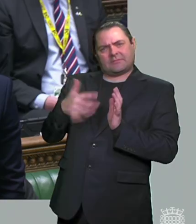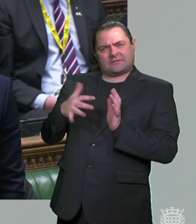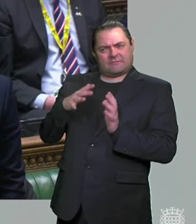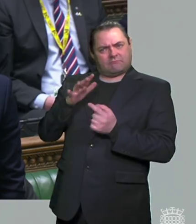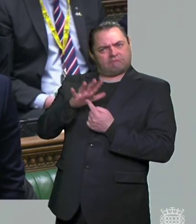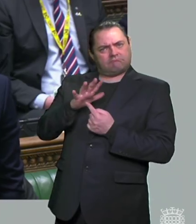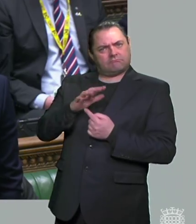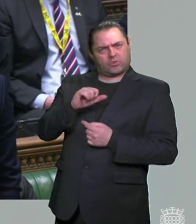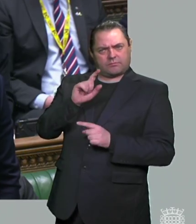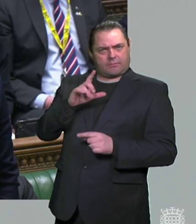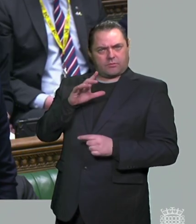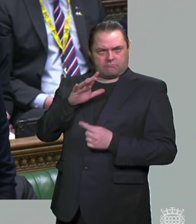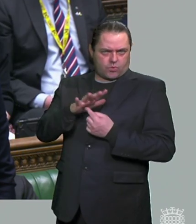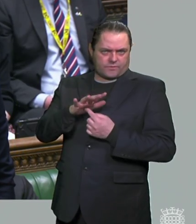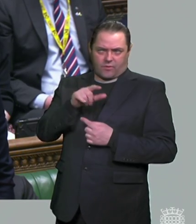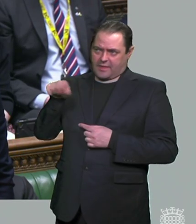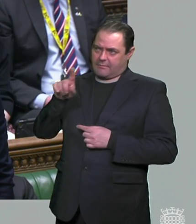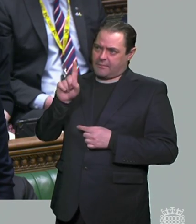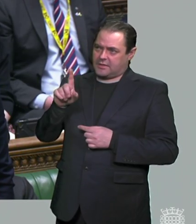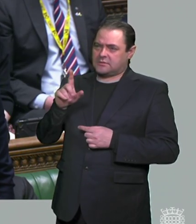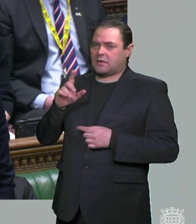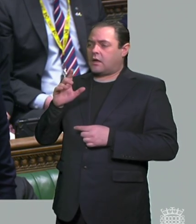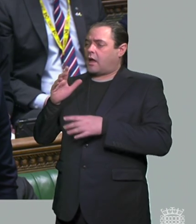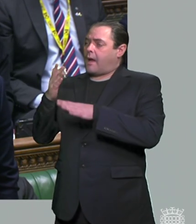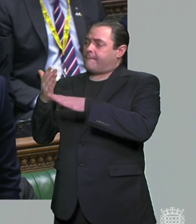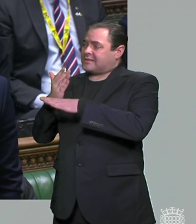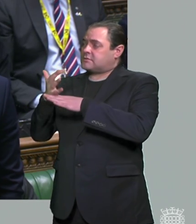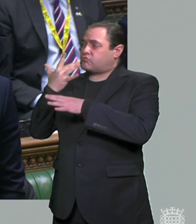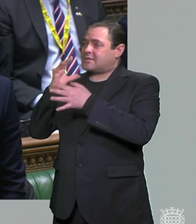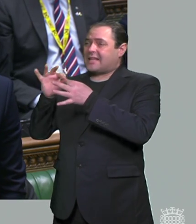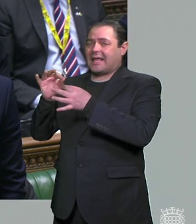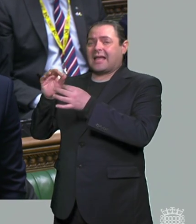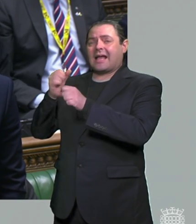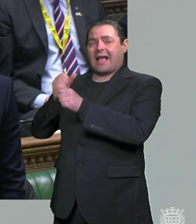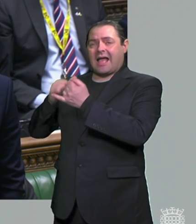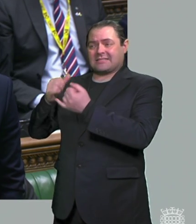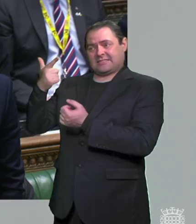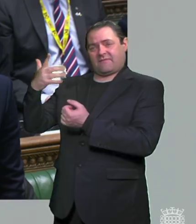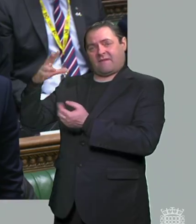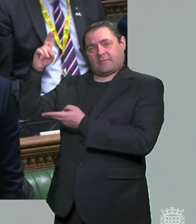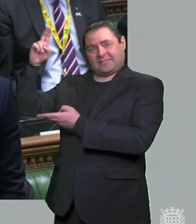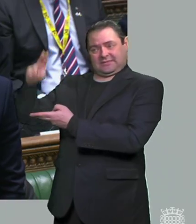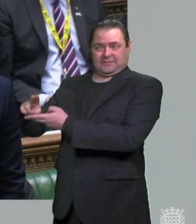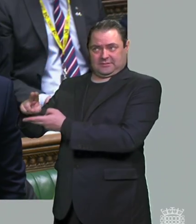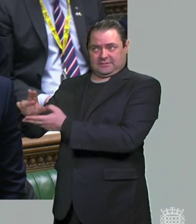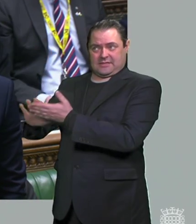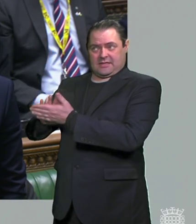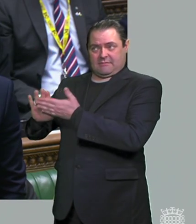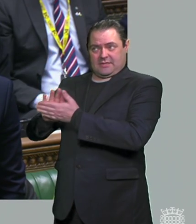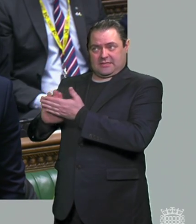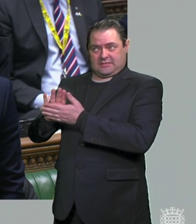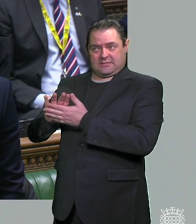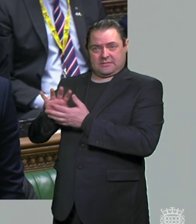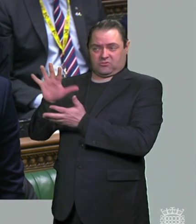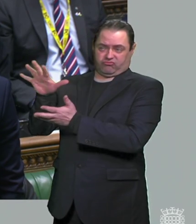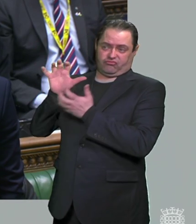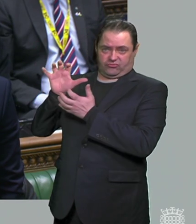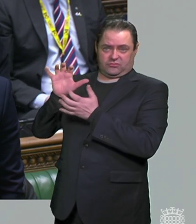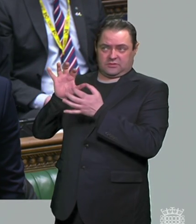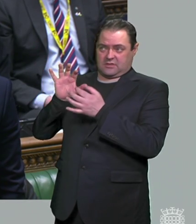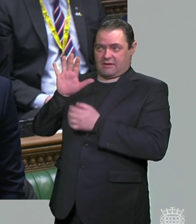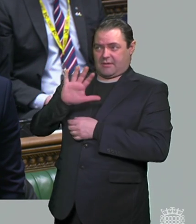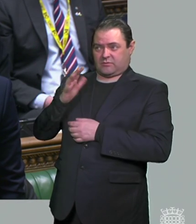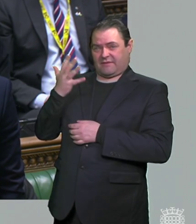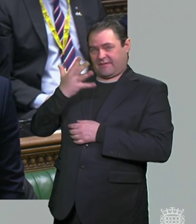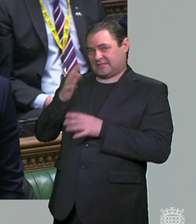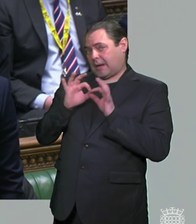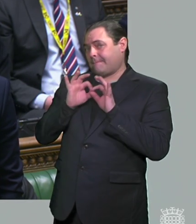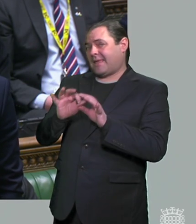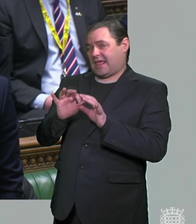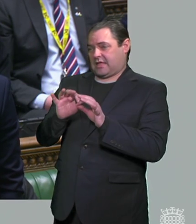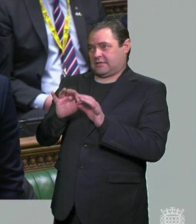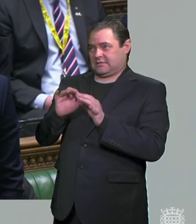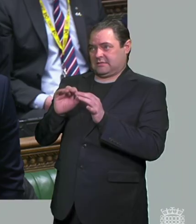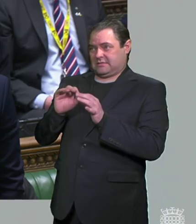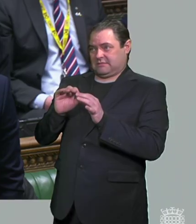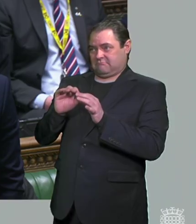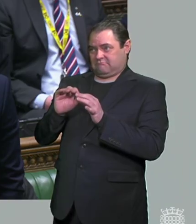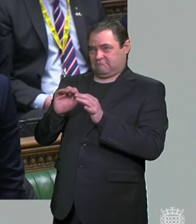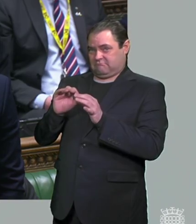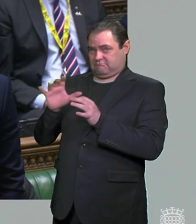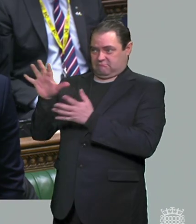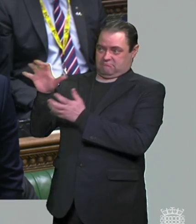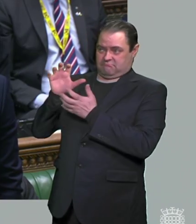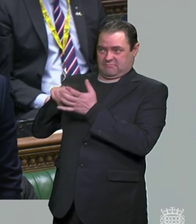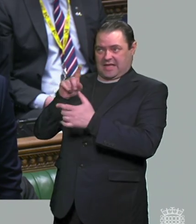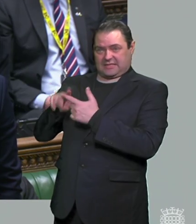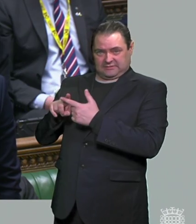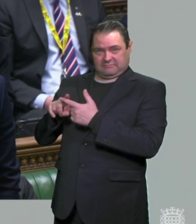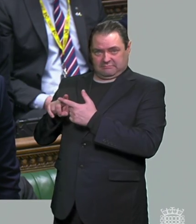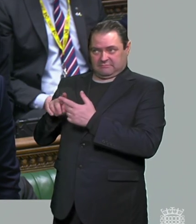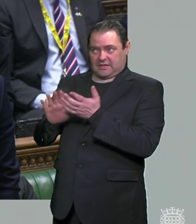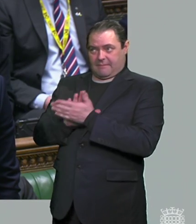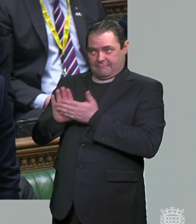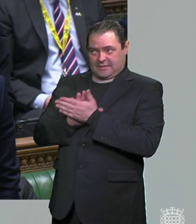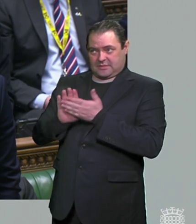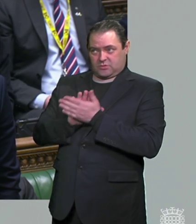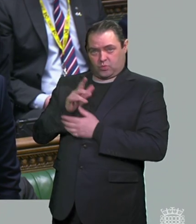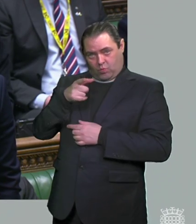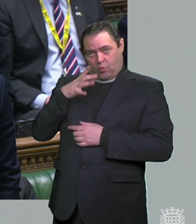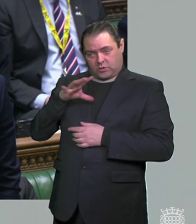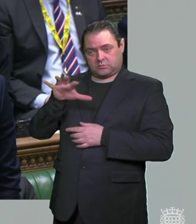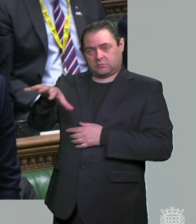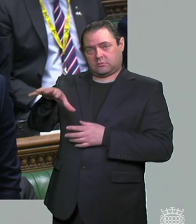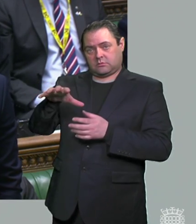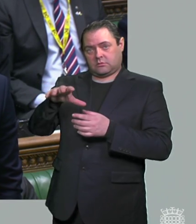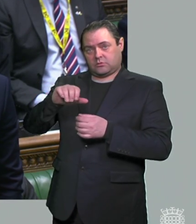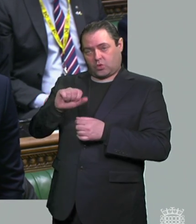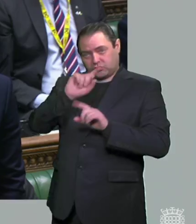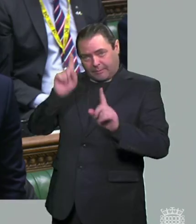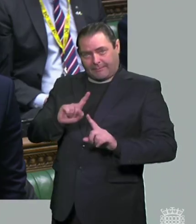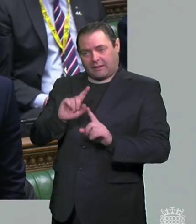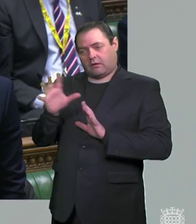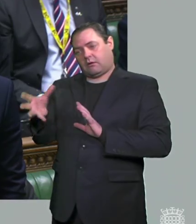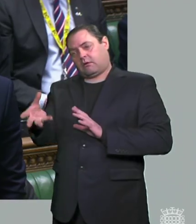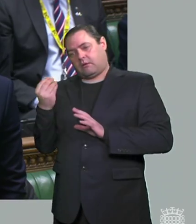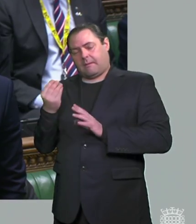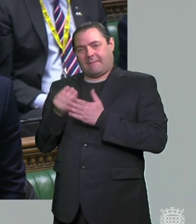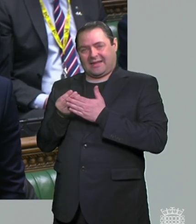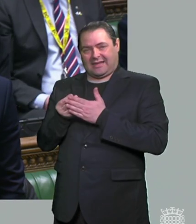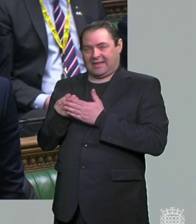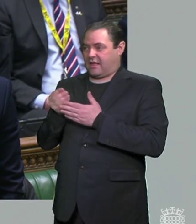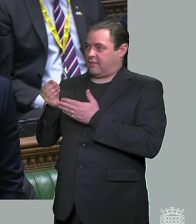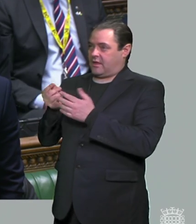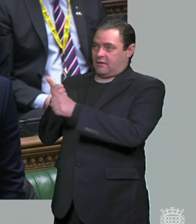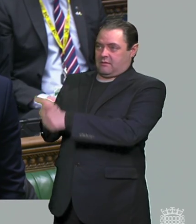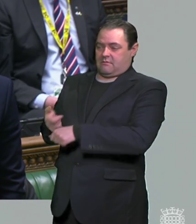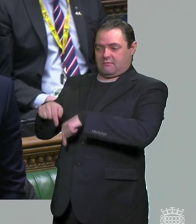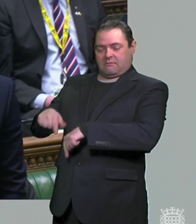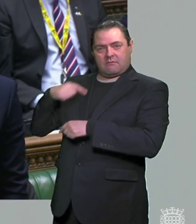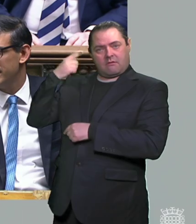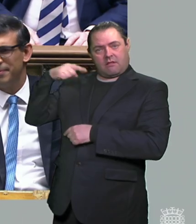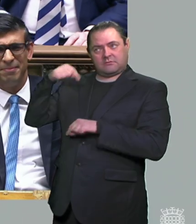Let us get real: the fact that wholesale gas prices have fallen by 75% means a windfall to the Prime Minister and the Chancellor of around £15 billion, so what they are saying is that they intend to raid the pockets of ordinary Scots while lining the pockets of Westminster.